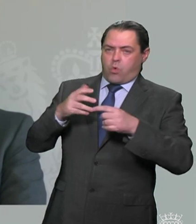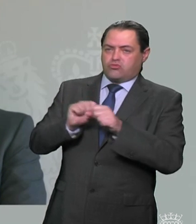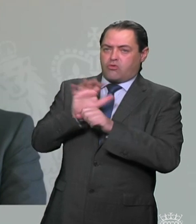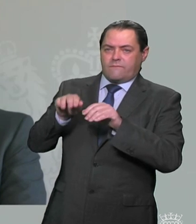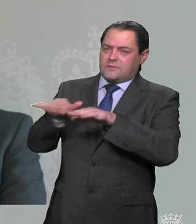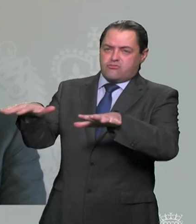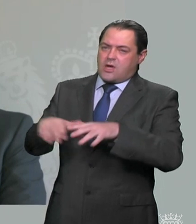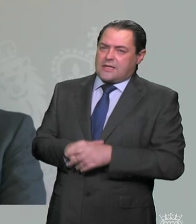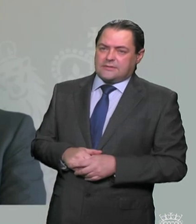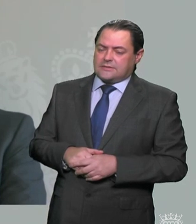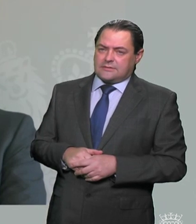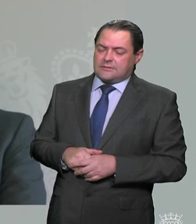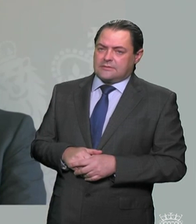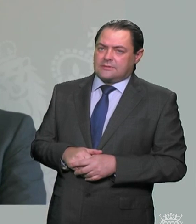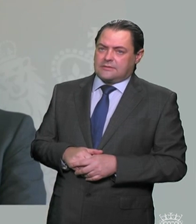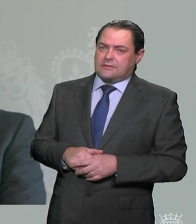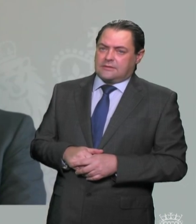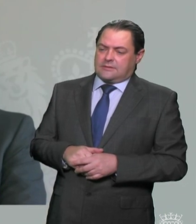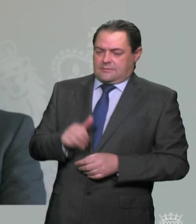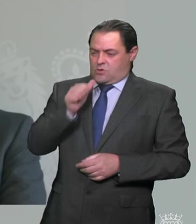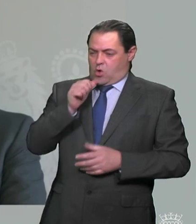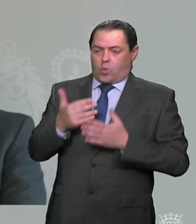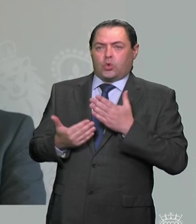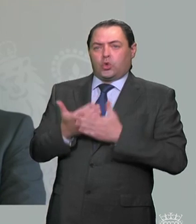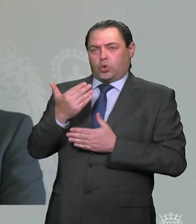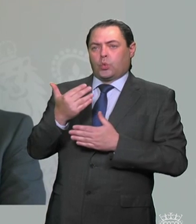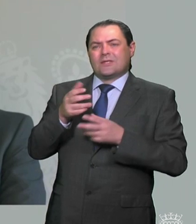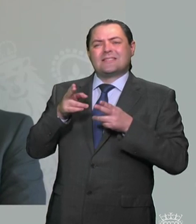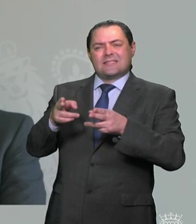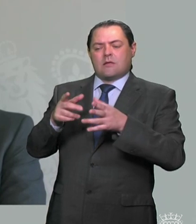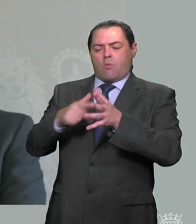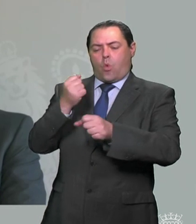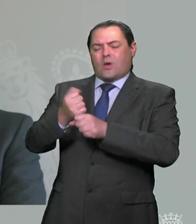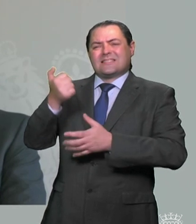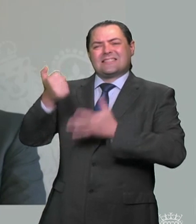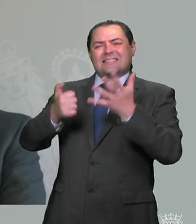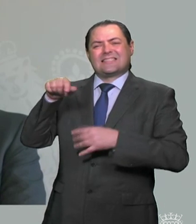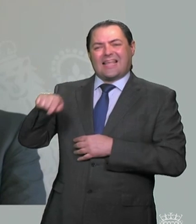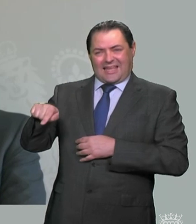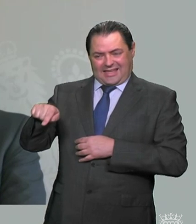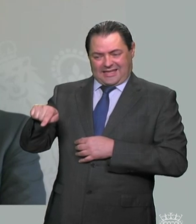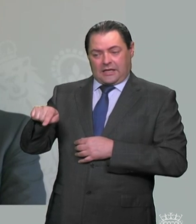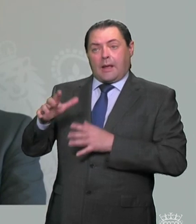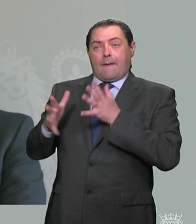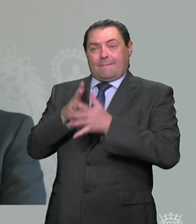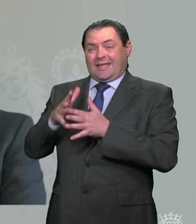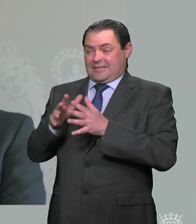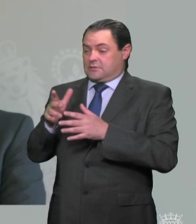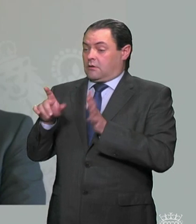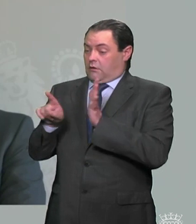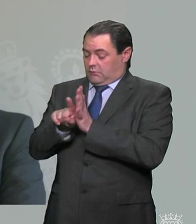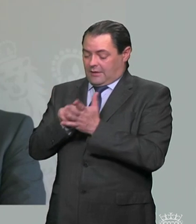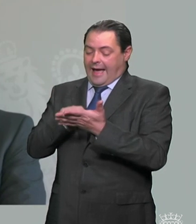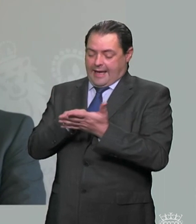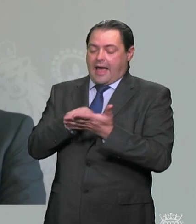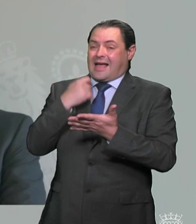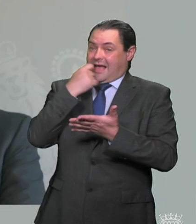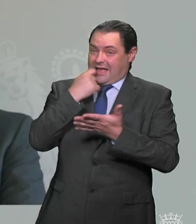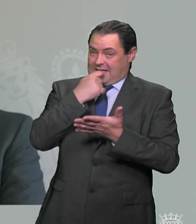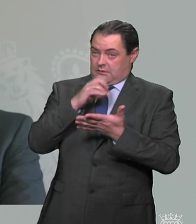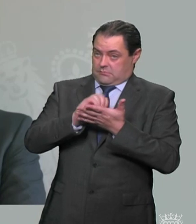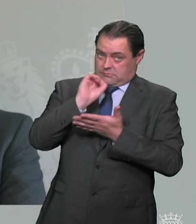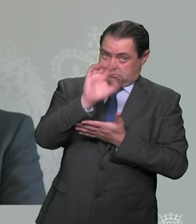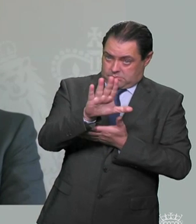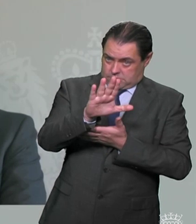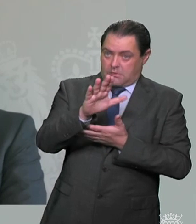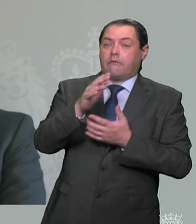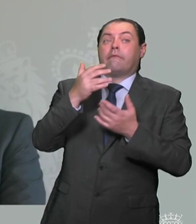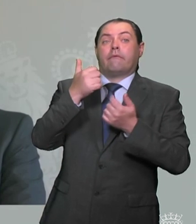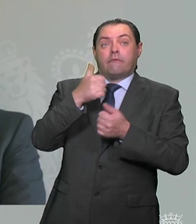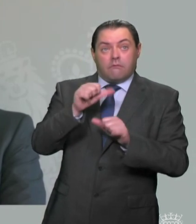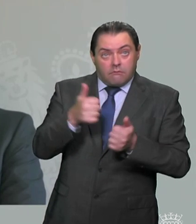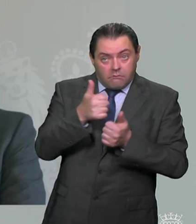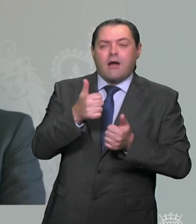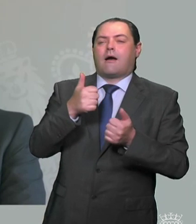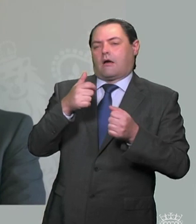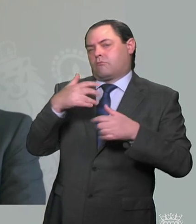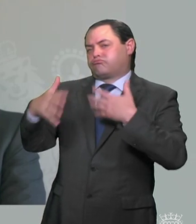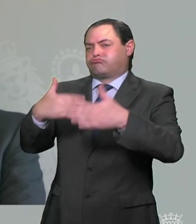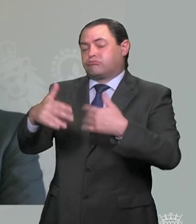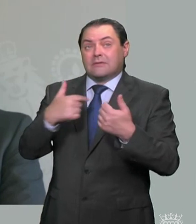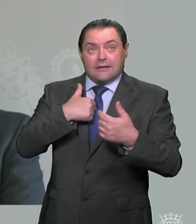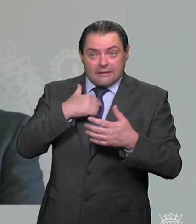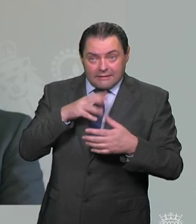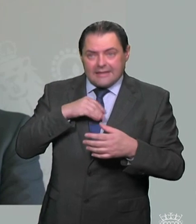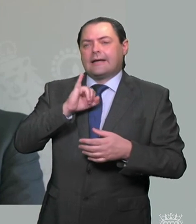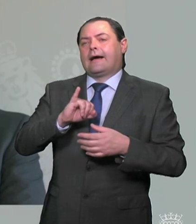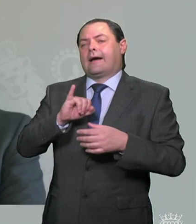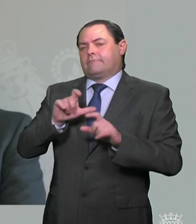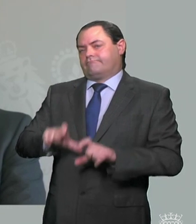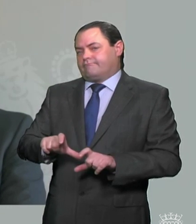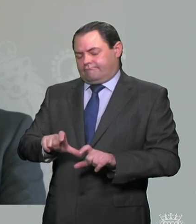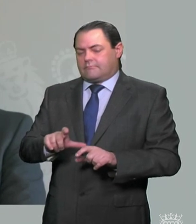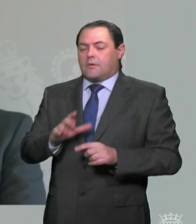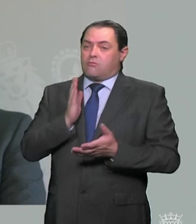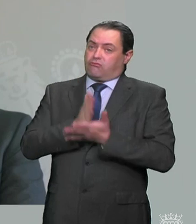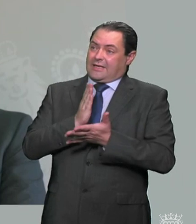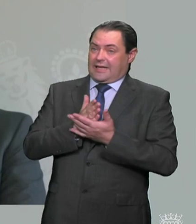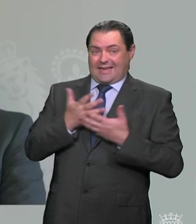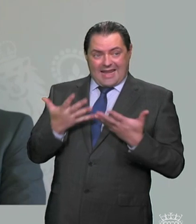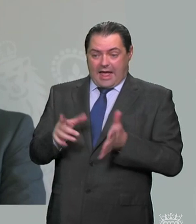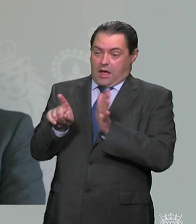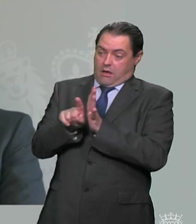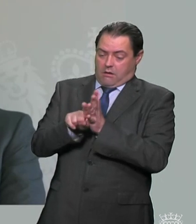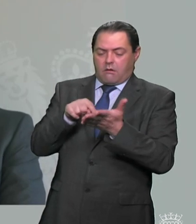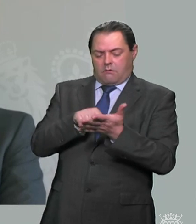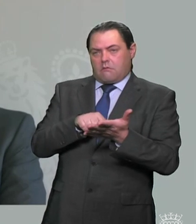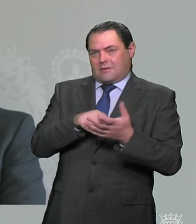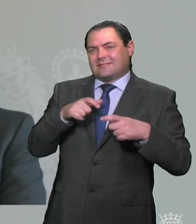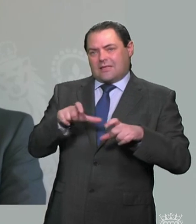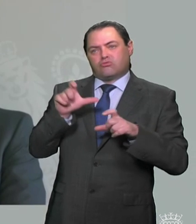We are going forward, as everyone knows, to a new system on 16 August based on testing, but in the meantime, when you are advised to isolate to protect others and to protect your family against the spread of disease, you should do so.